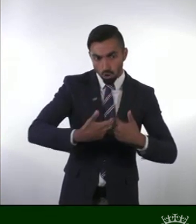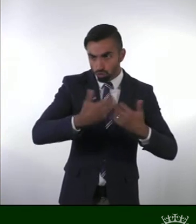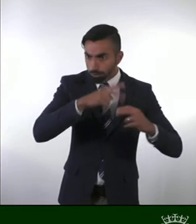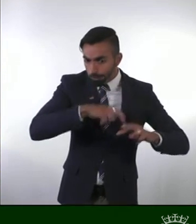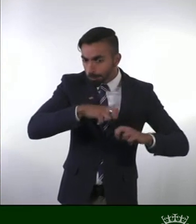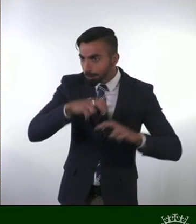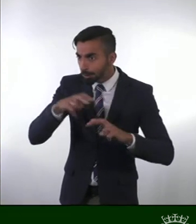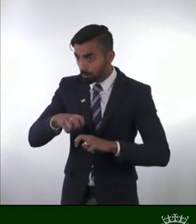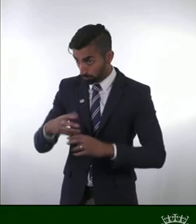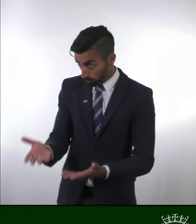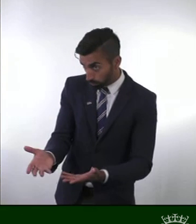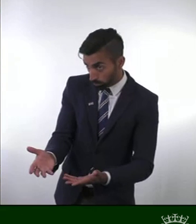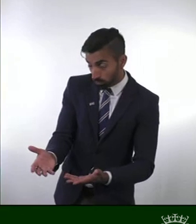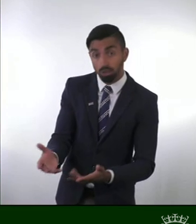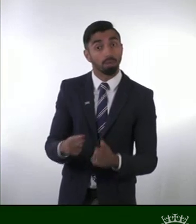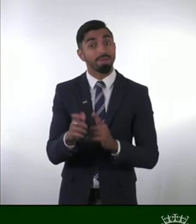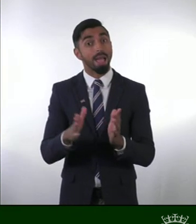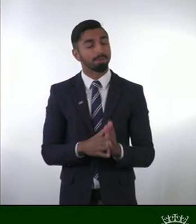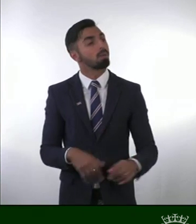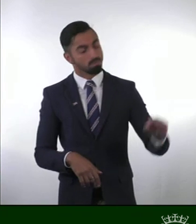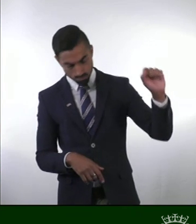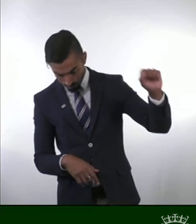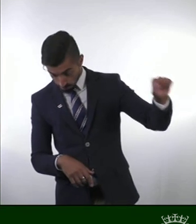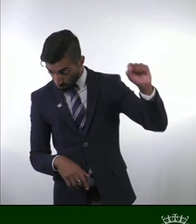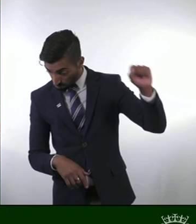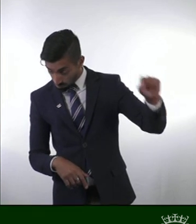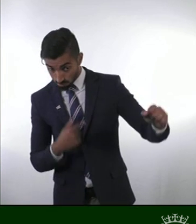Yes, and I thank my honourable Friend; he is absolutely right.